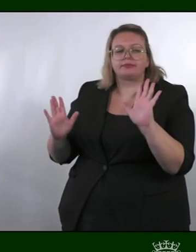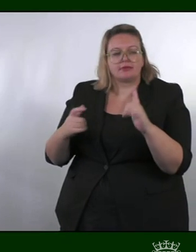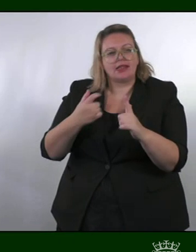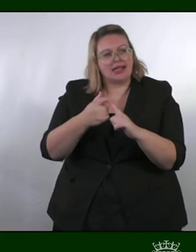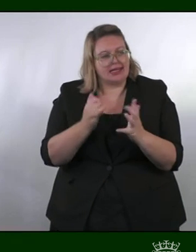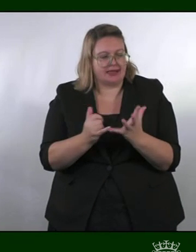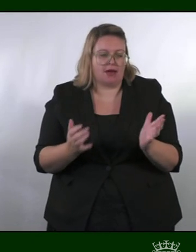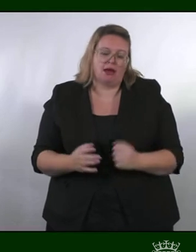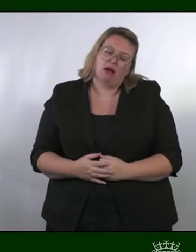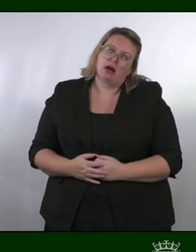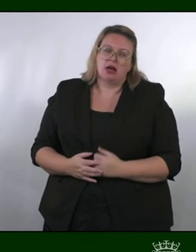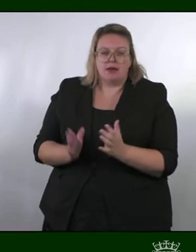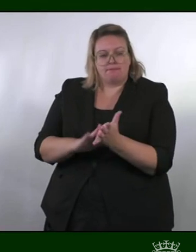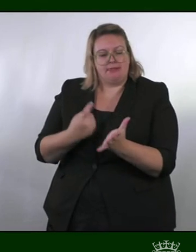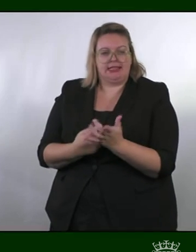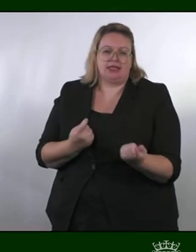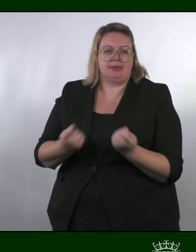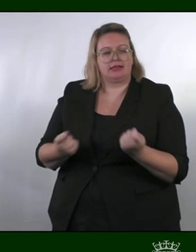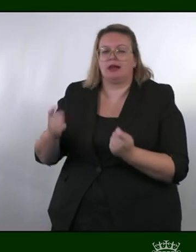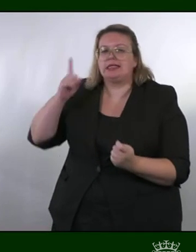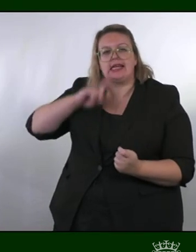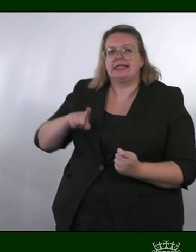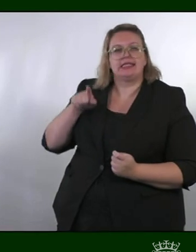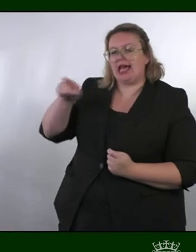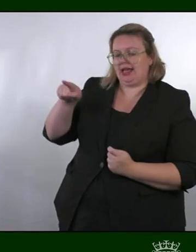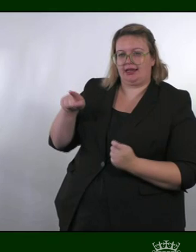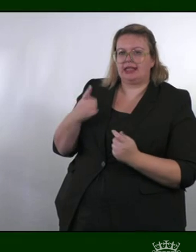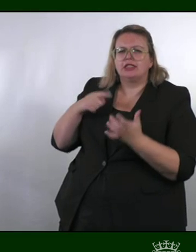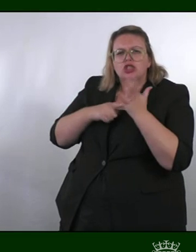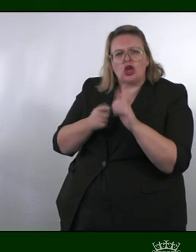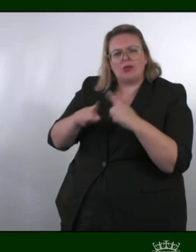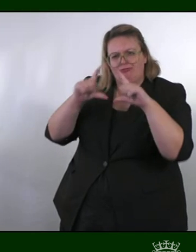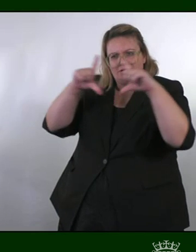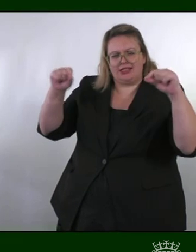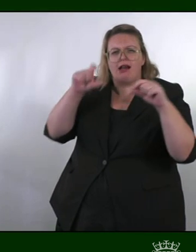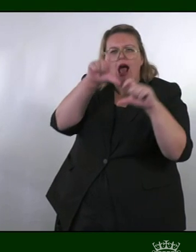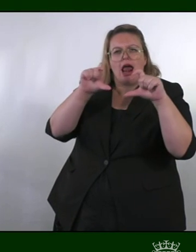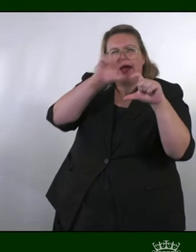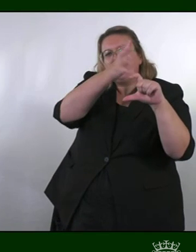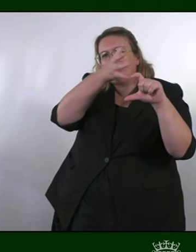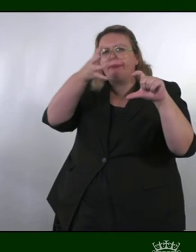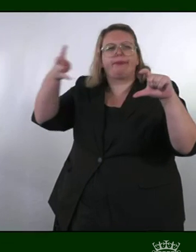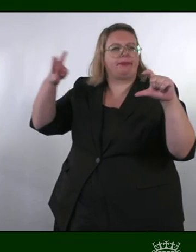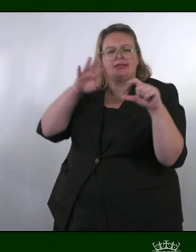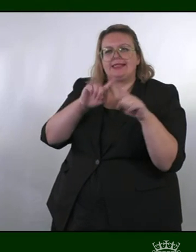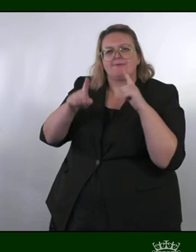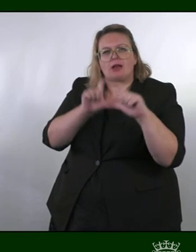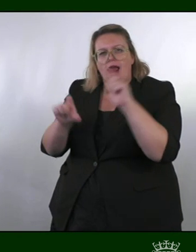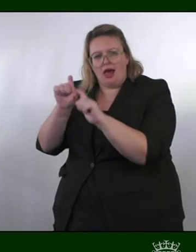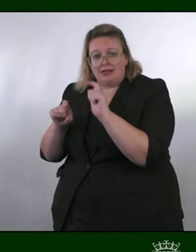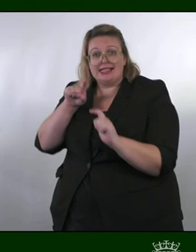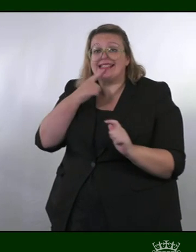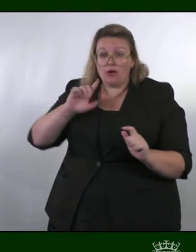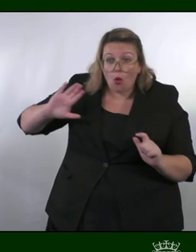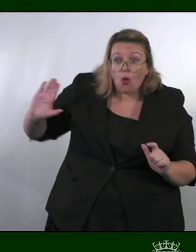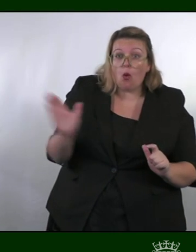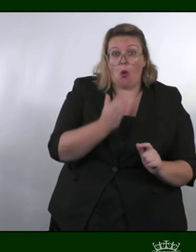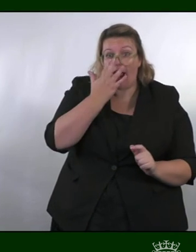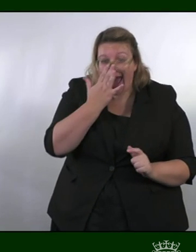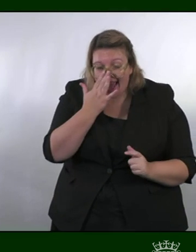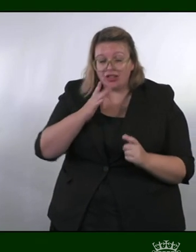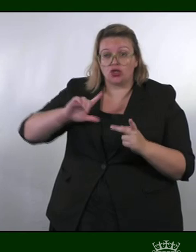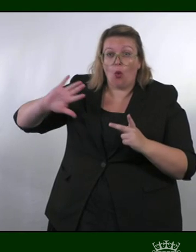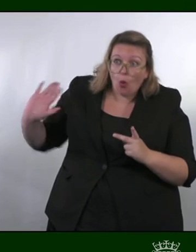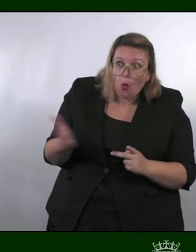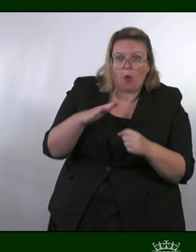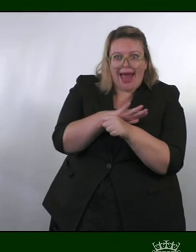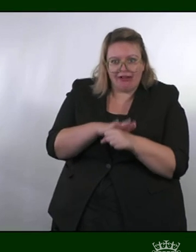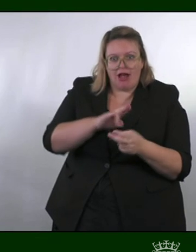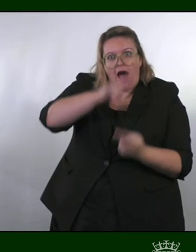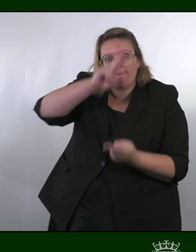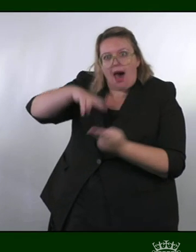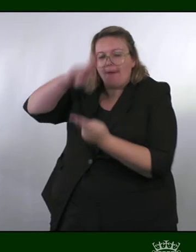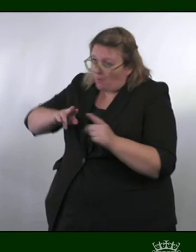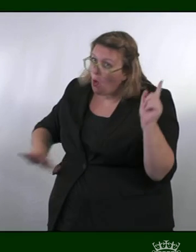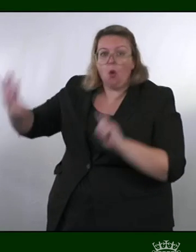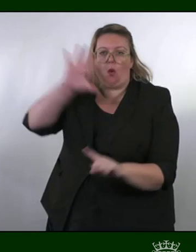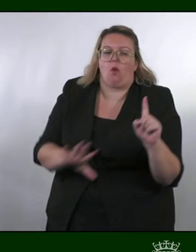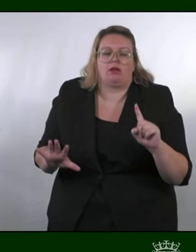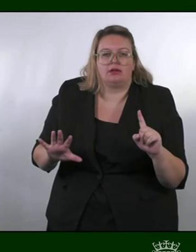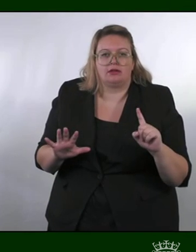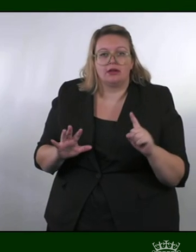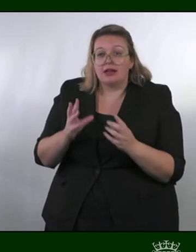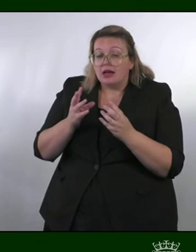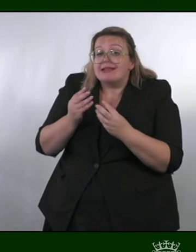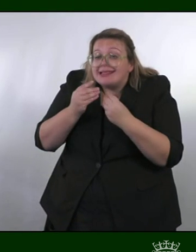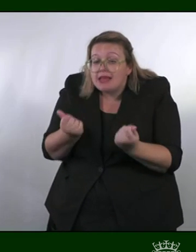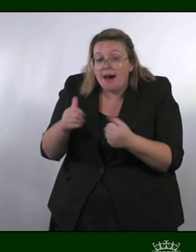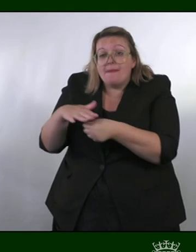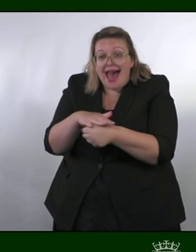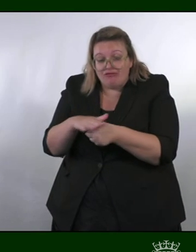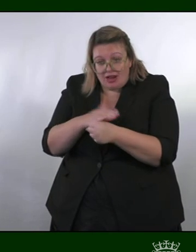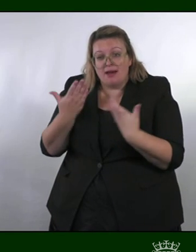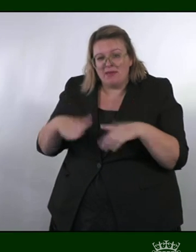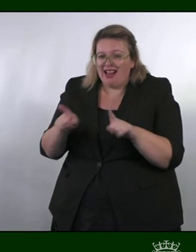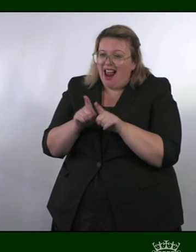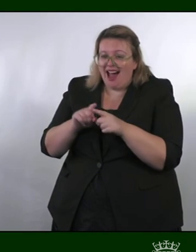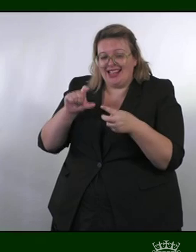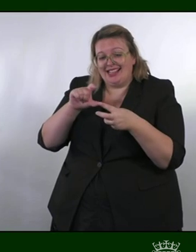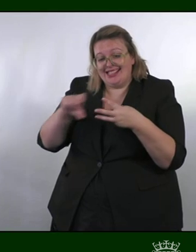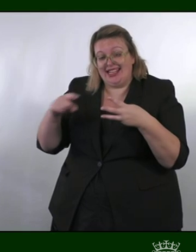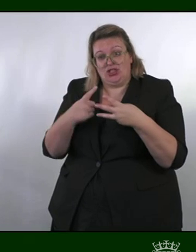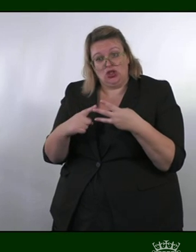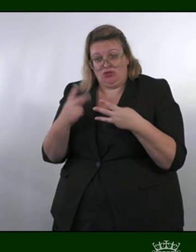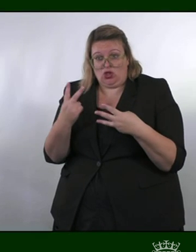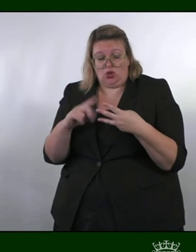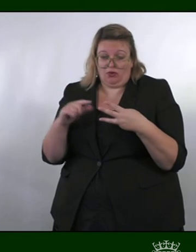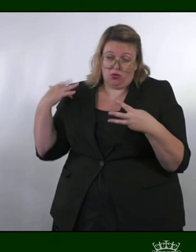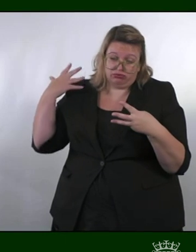At his press conference yesterday, the Prime Minister produced heat maps across the country showing that the infection rate was up in all ages and across all regions, and particularly showing regions that have been in the equivalent of tier 2 restrictions for weeks, if not months, moving into tier 3.